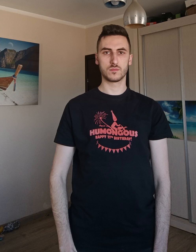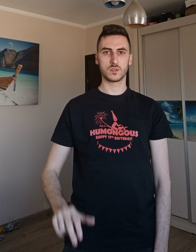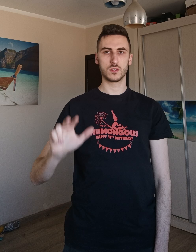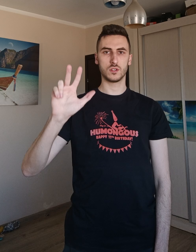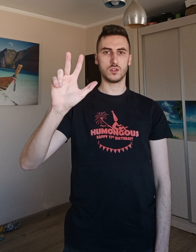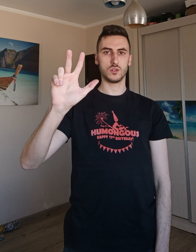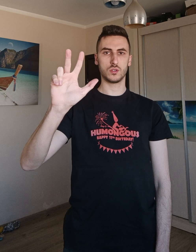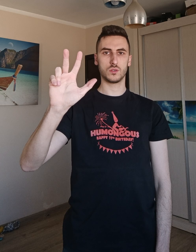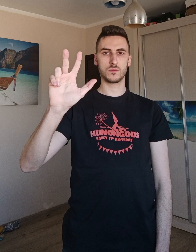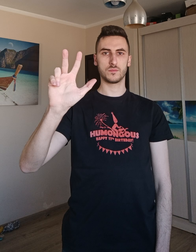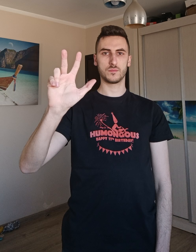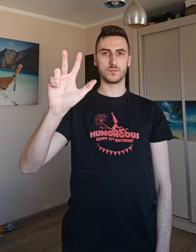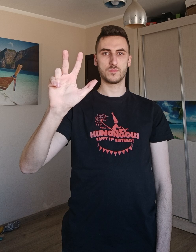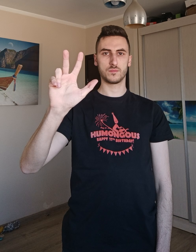שלוש